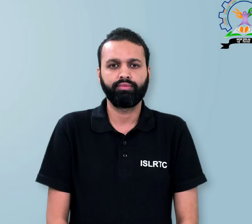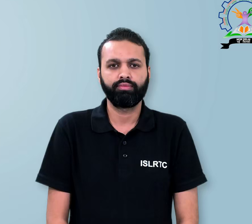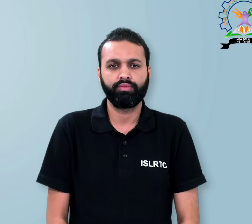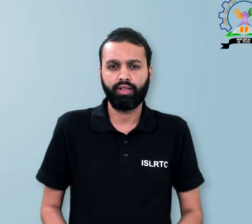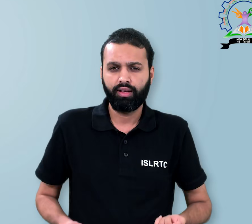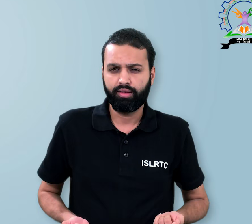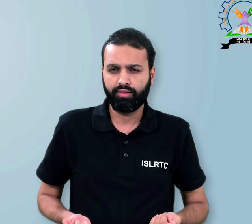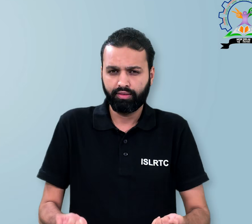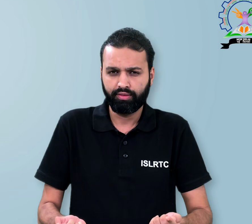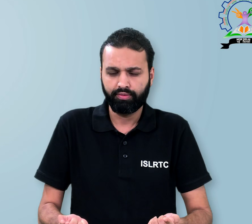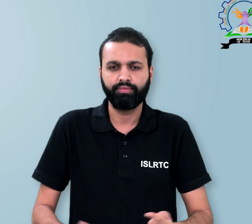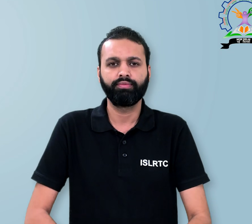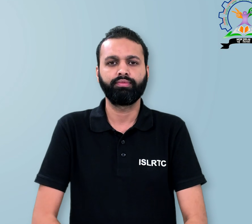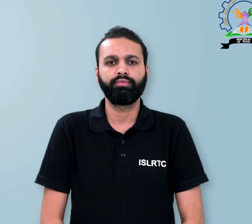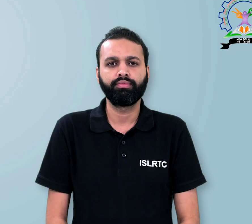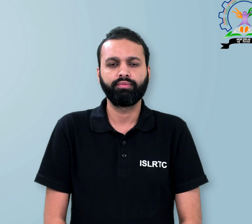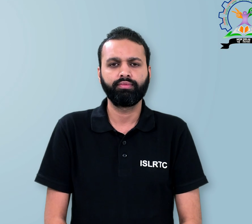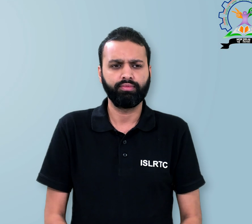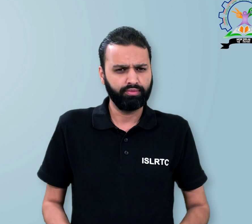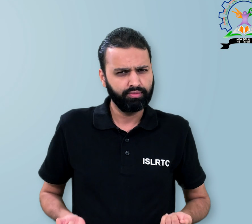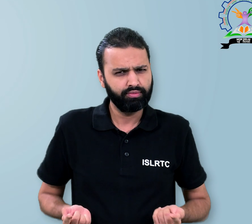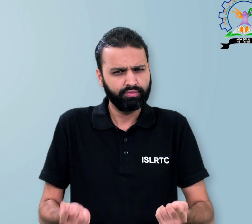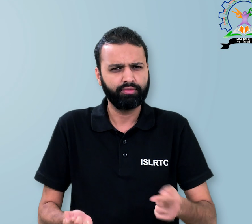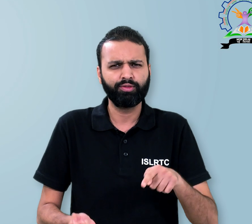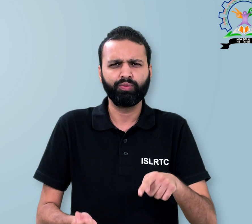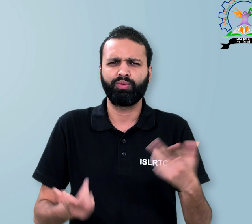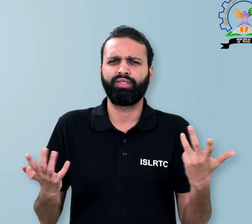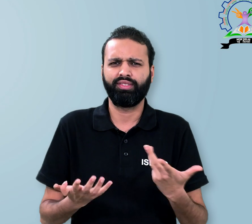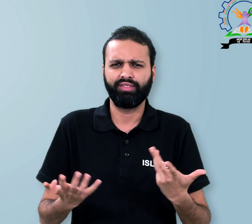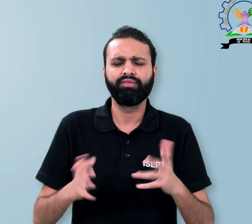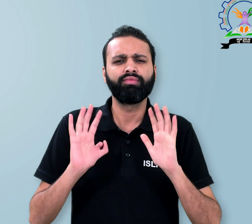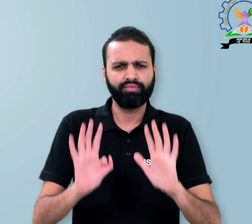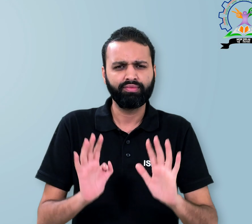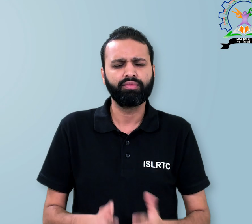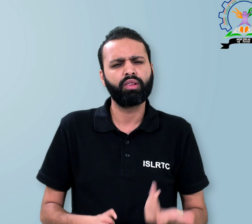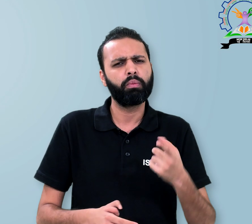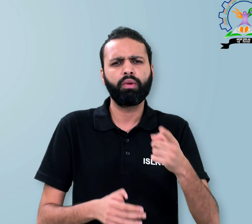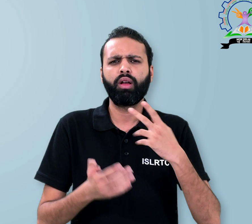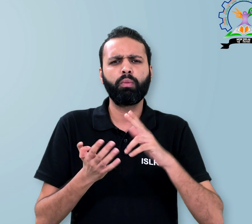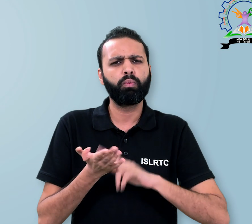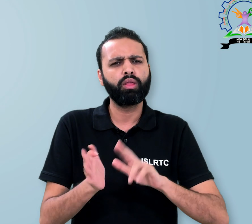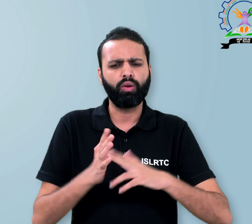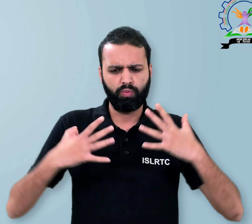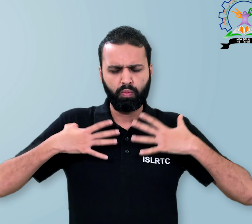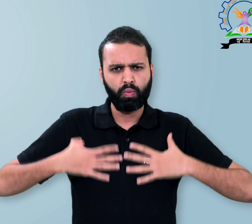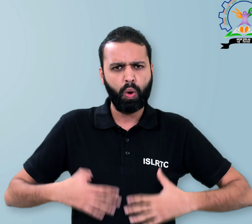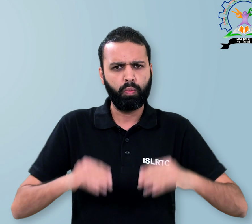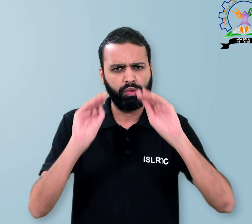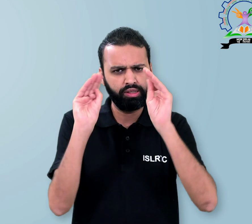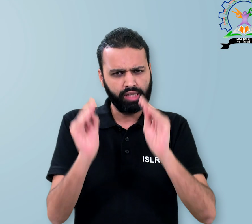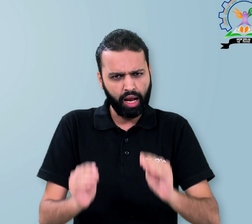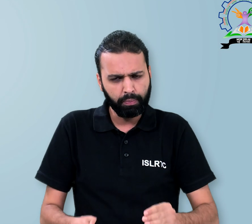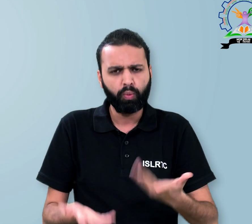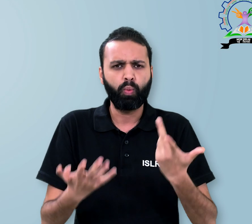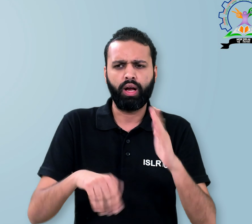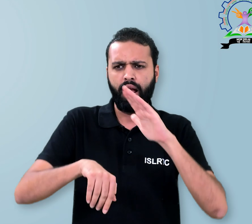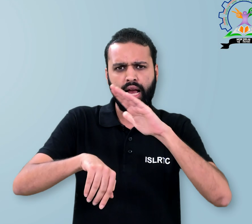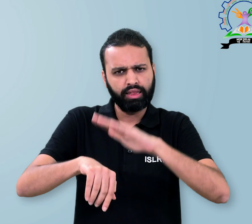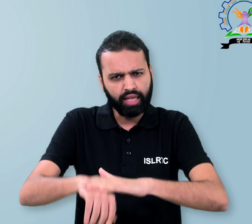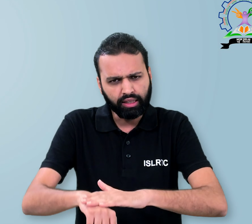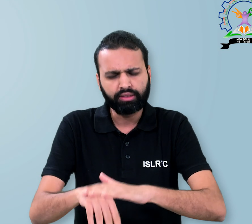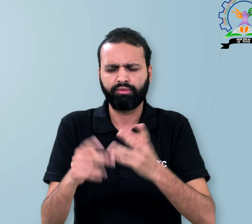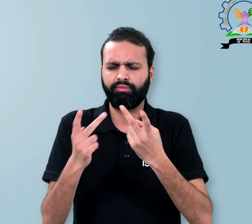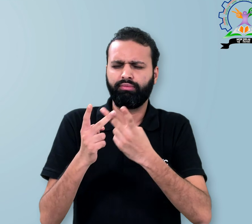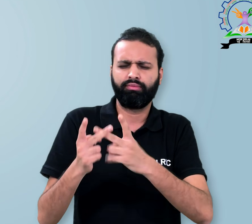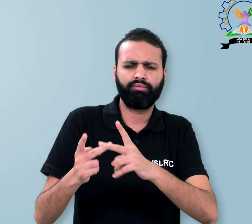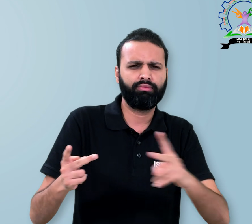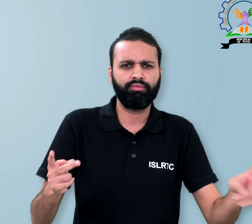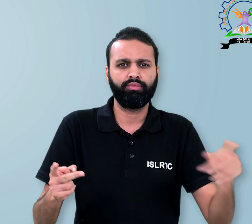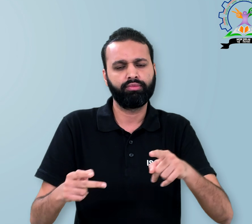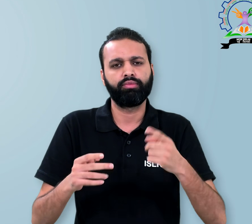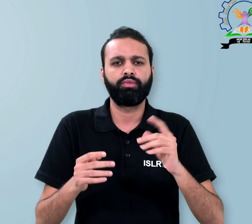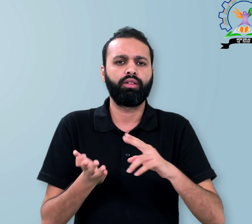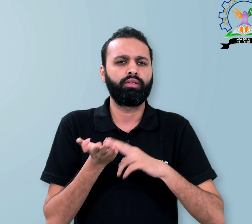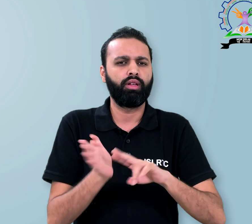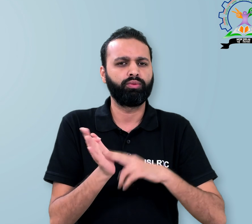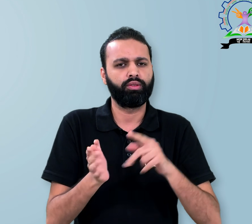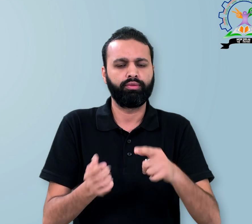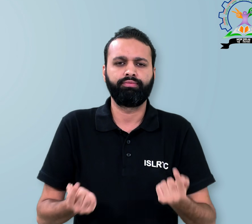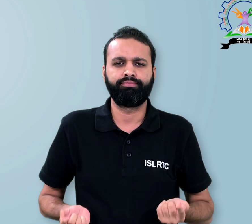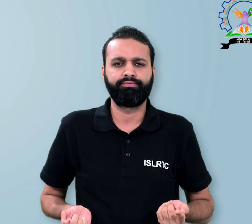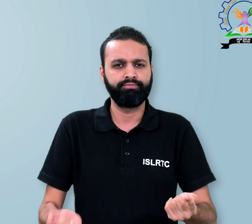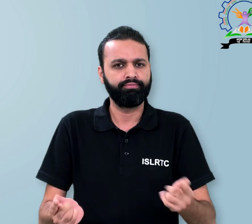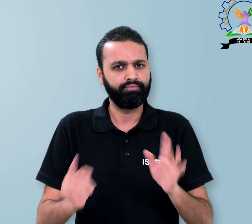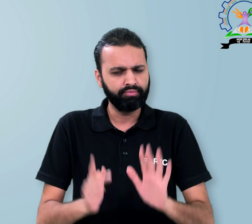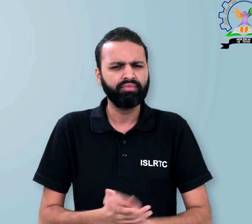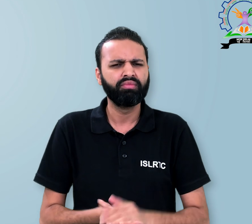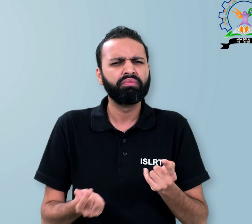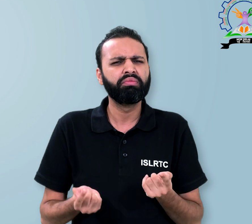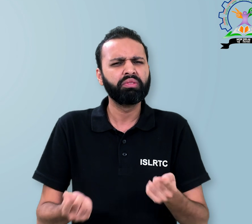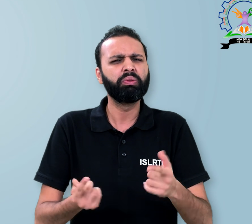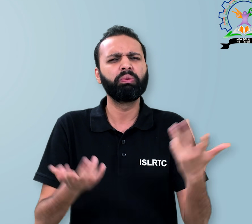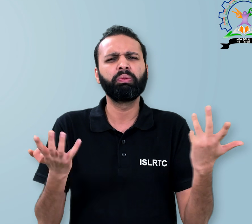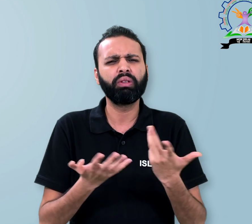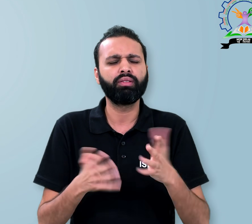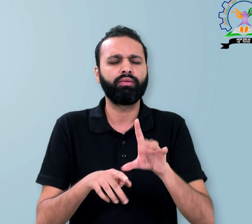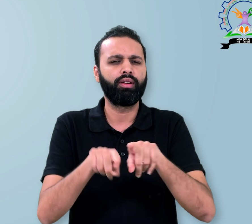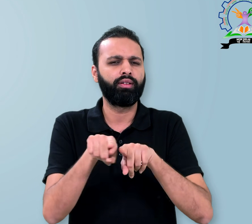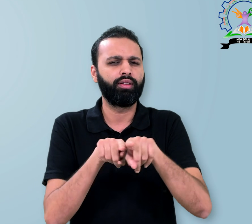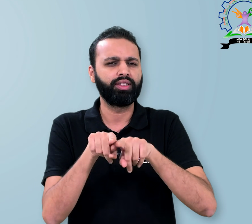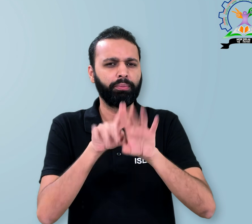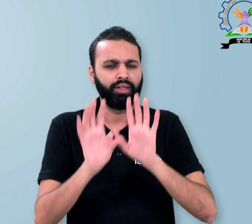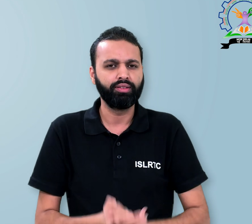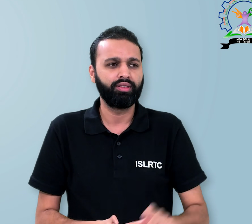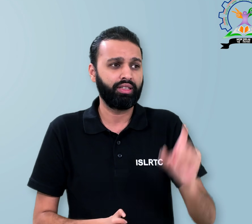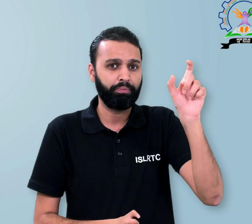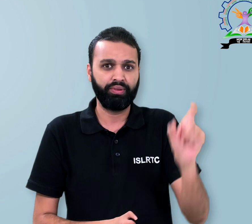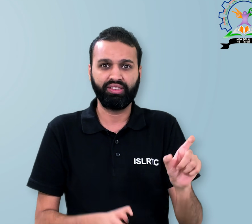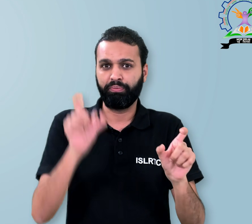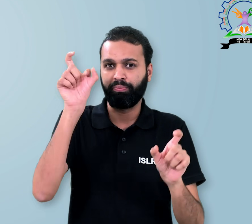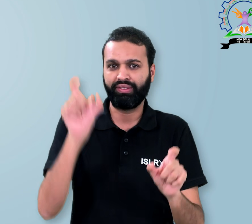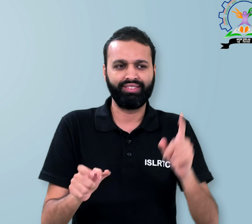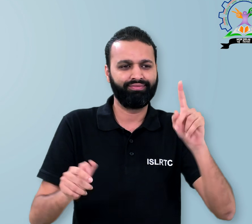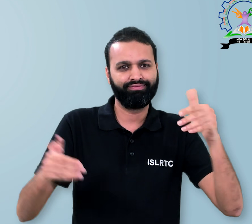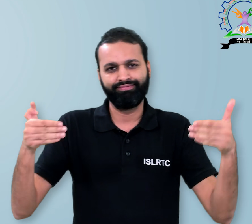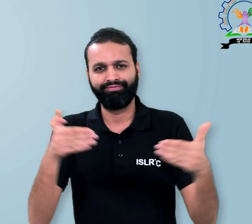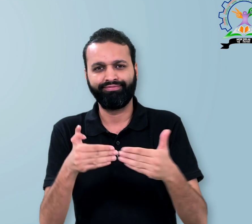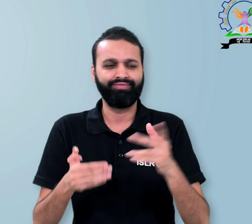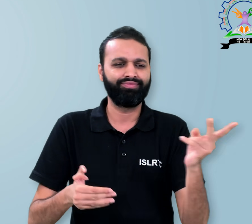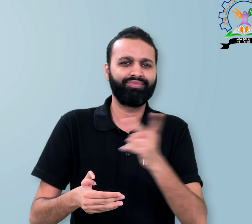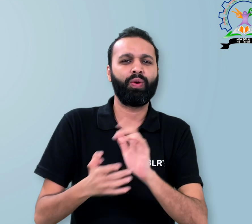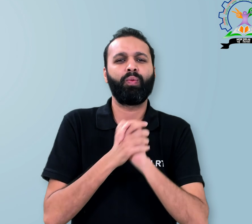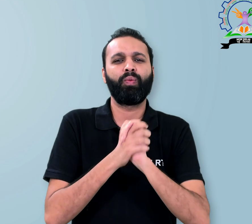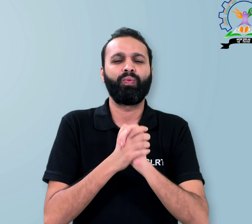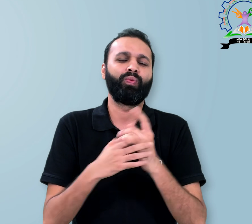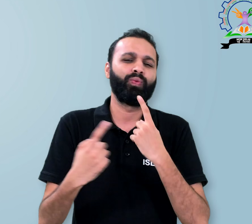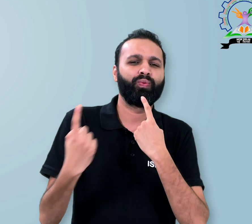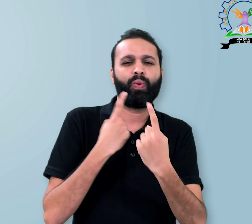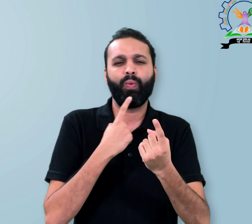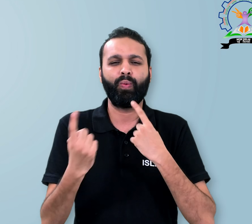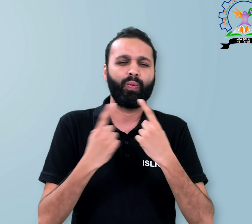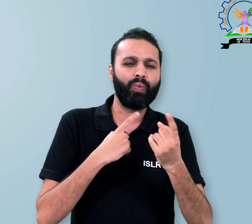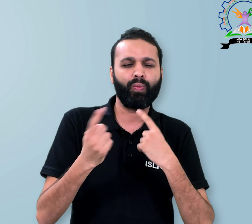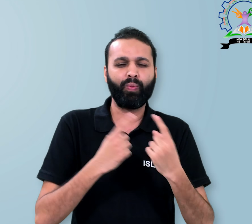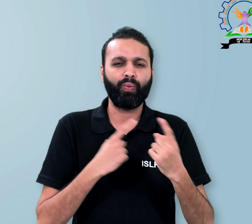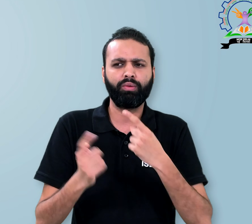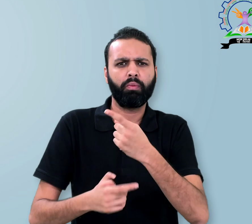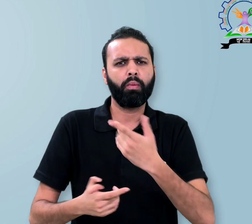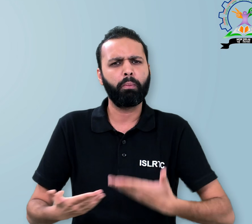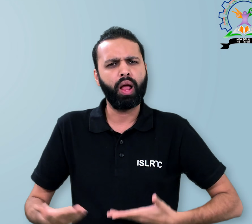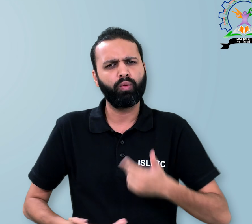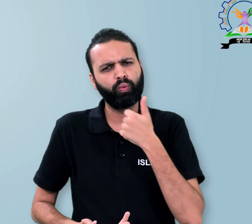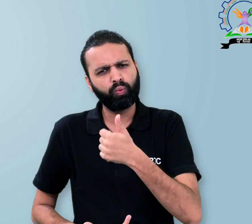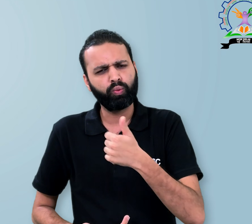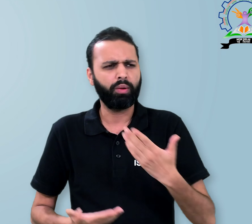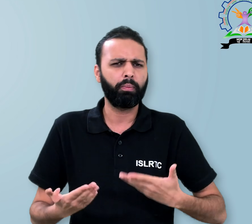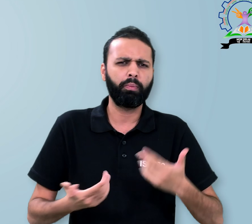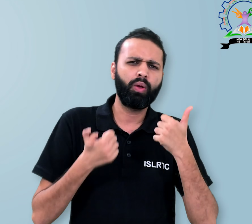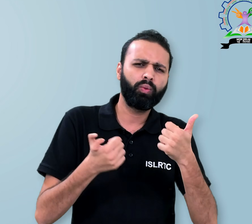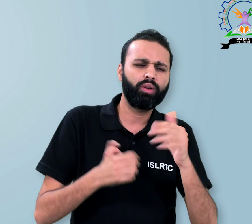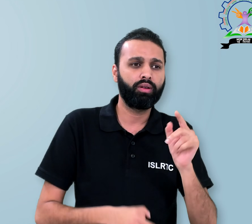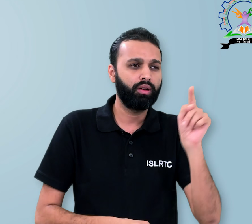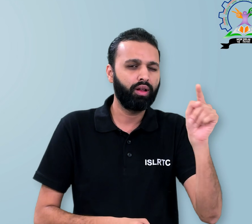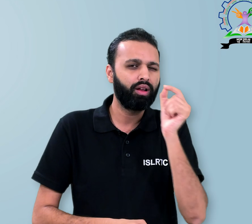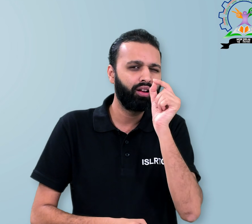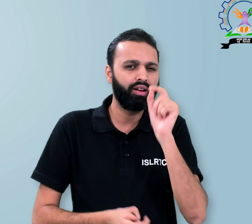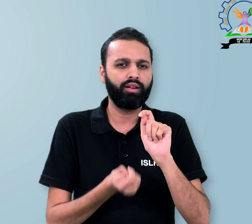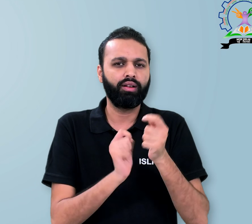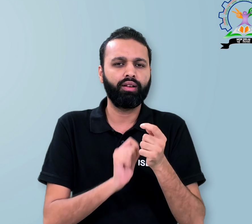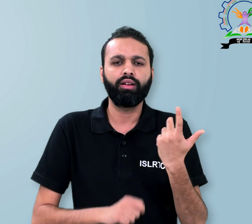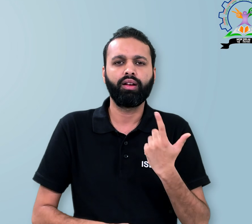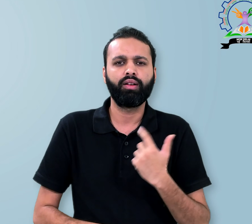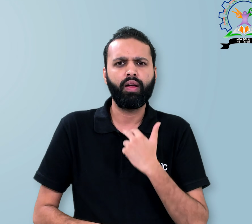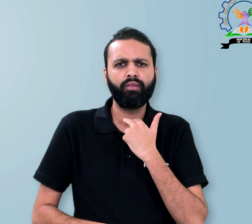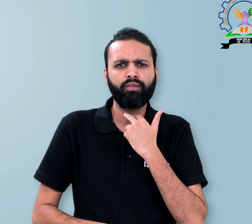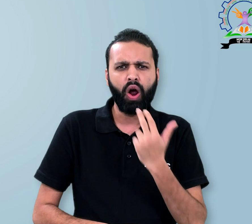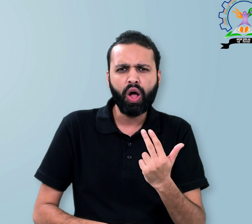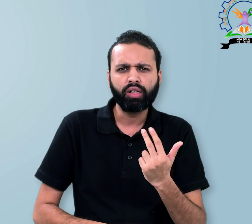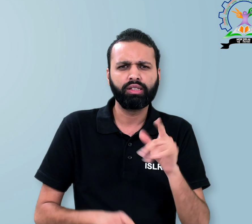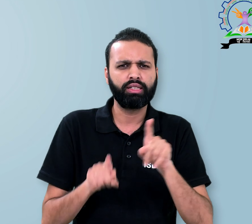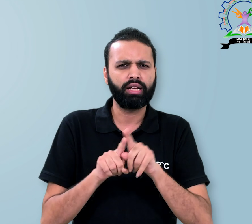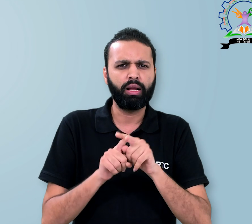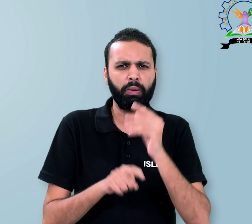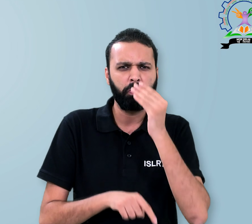Stimulus A stimulus is anything that can trigger a physical or behavioral change. For example during a casual conversation between two friends one of them uses harsh language which triggers a negative emotion in the other.